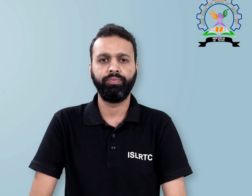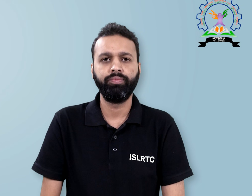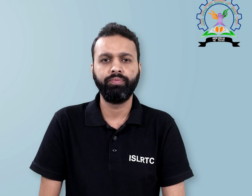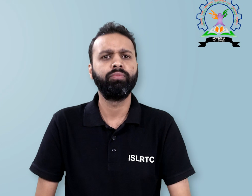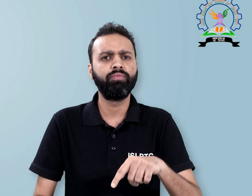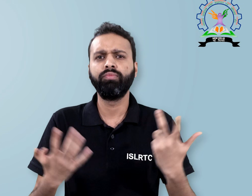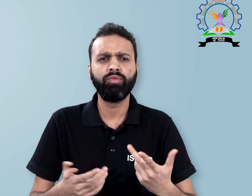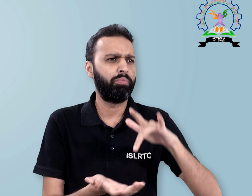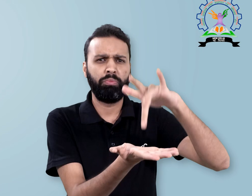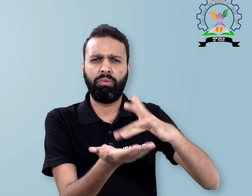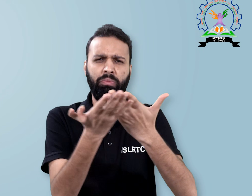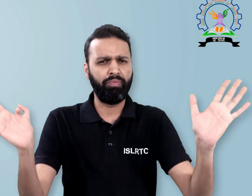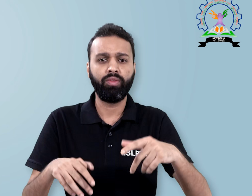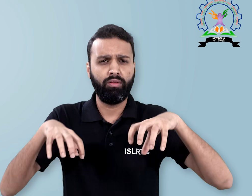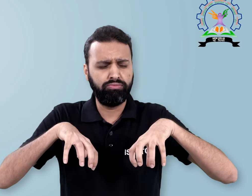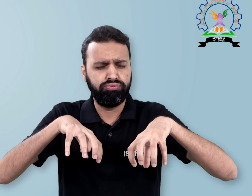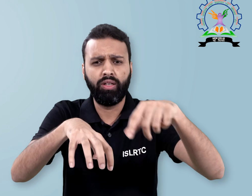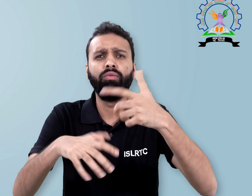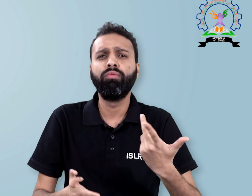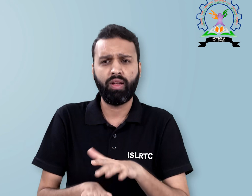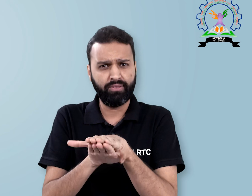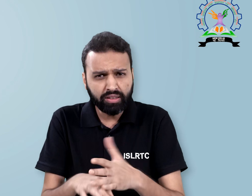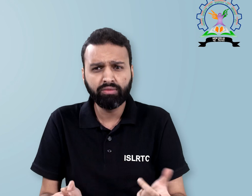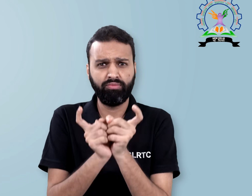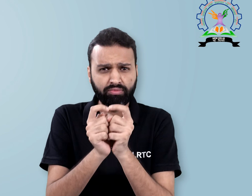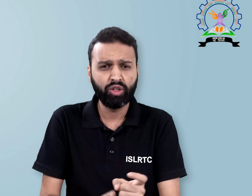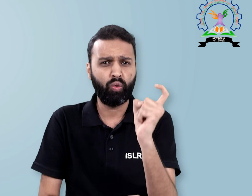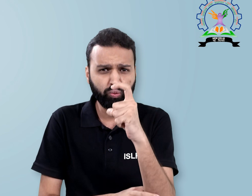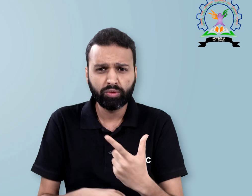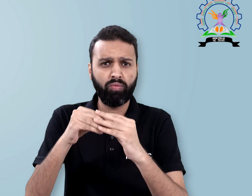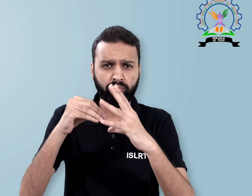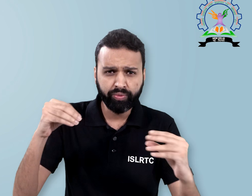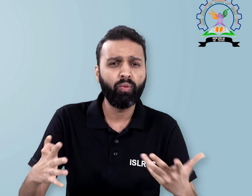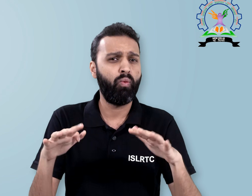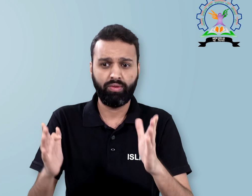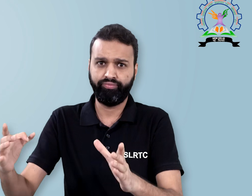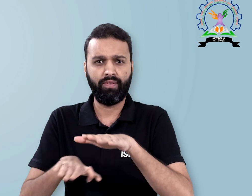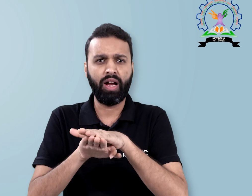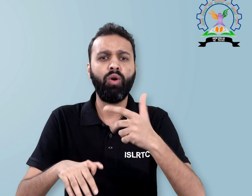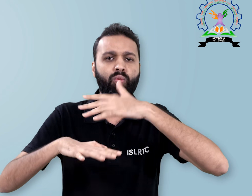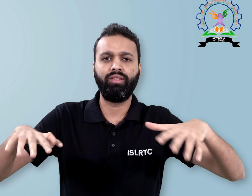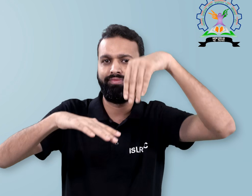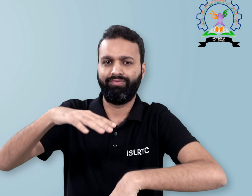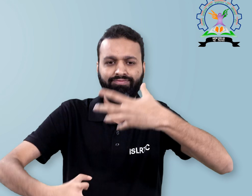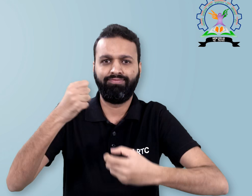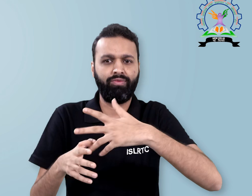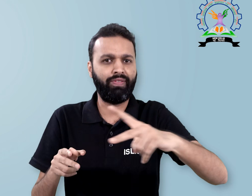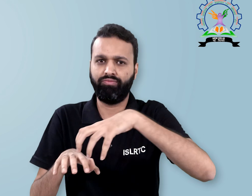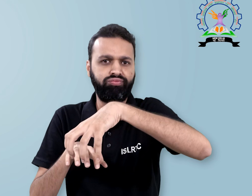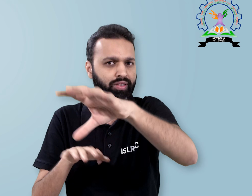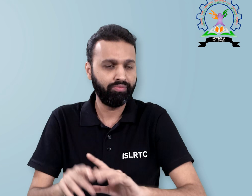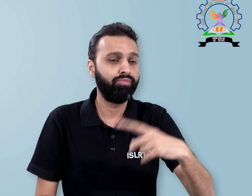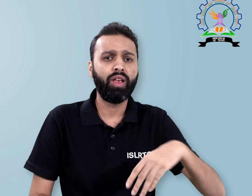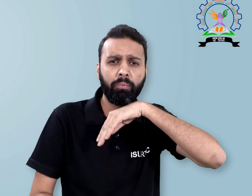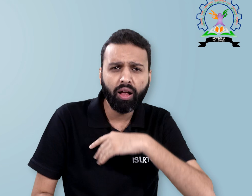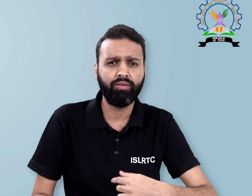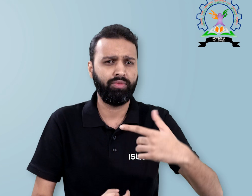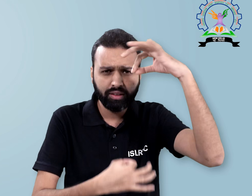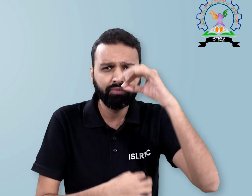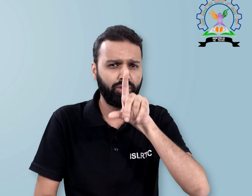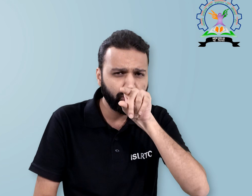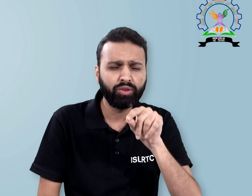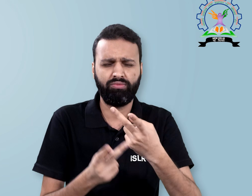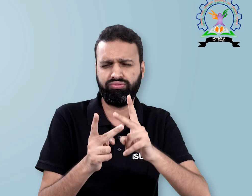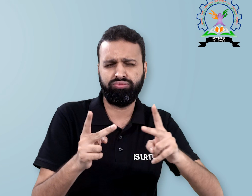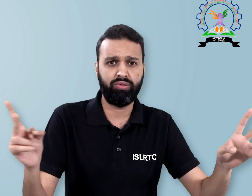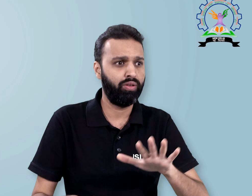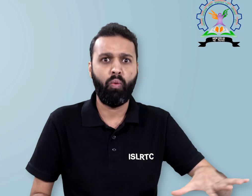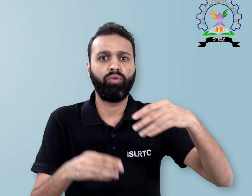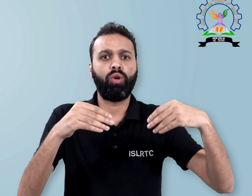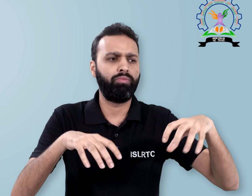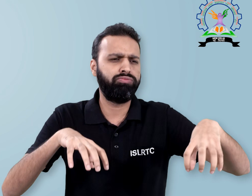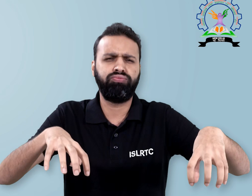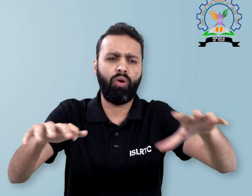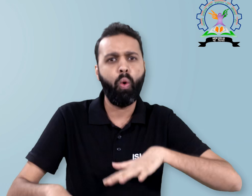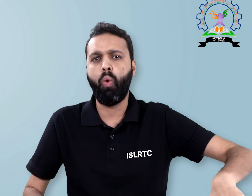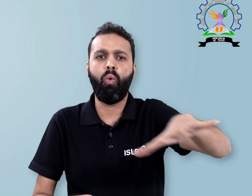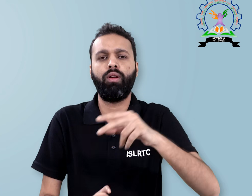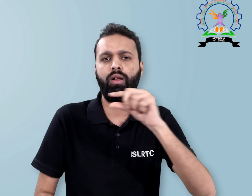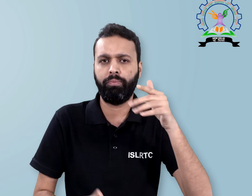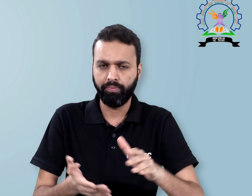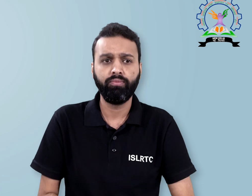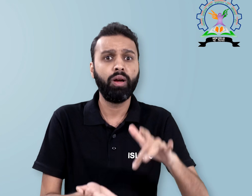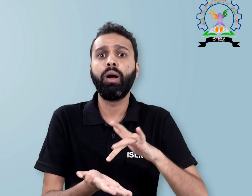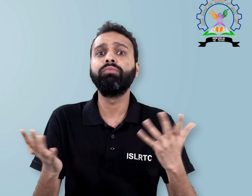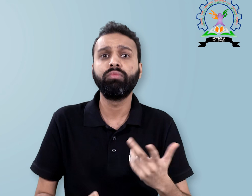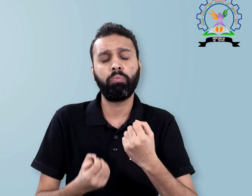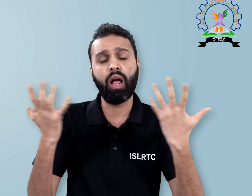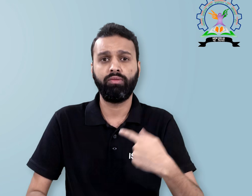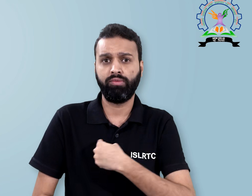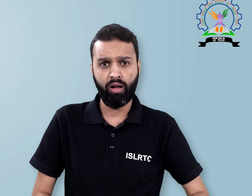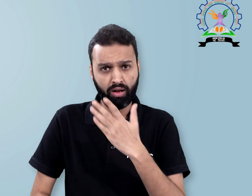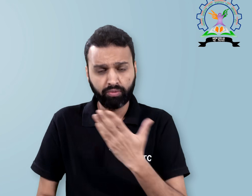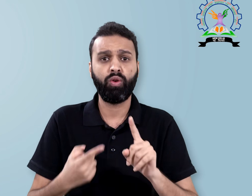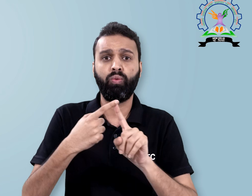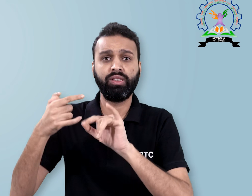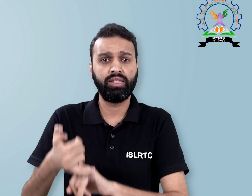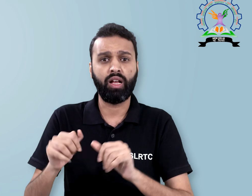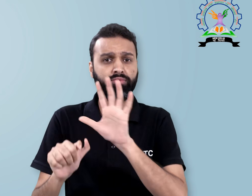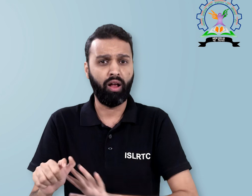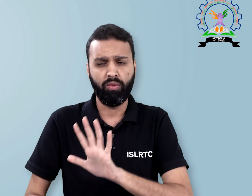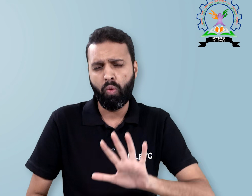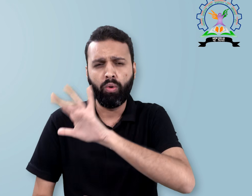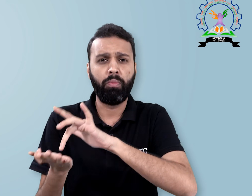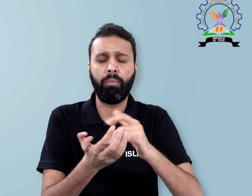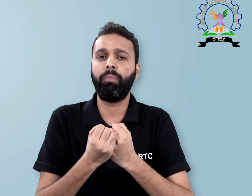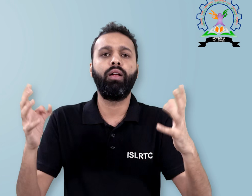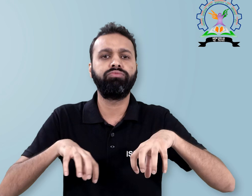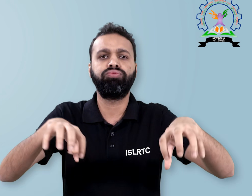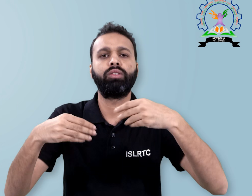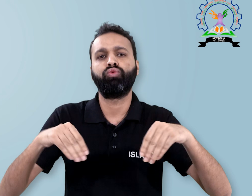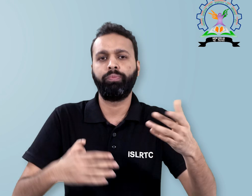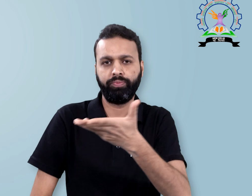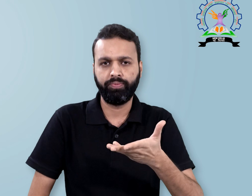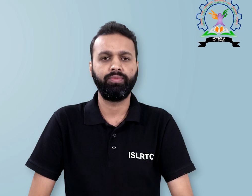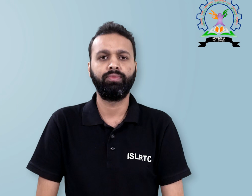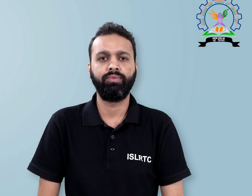A wet market is a marketplace selling fresh foods such as meat, fish, produce and other consumption-oriented perishable goods.